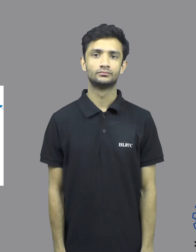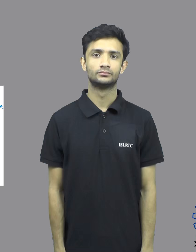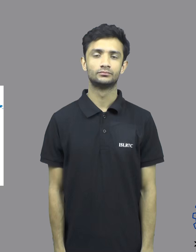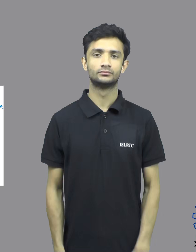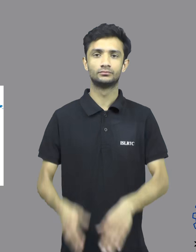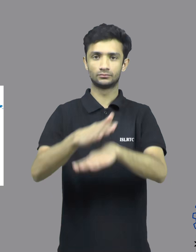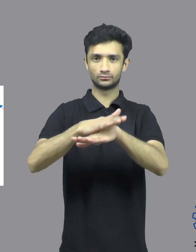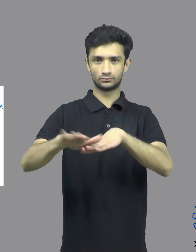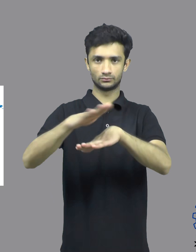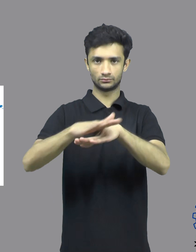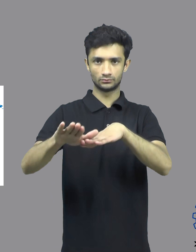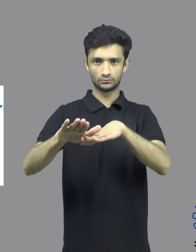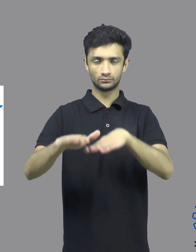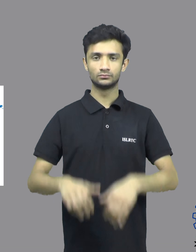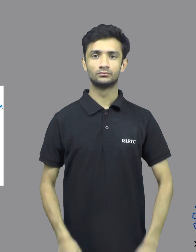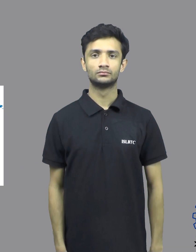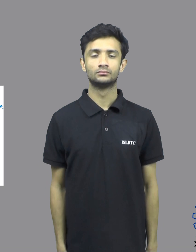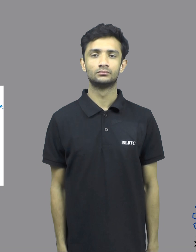Madagascar